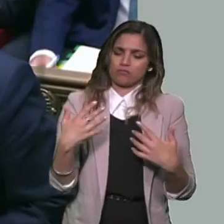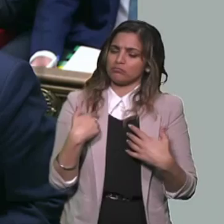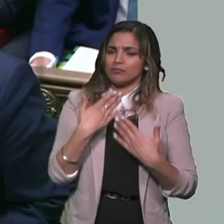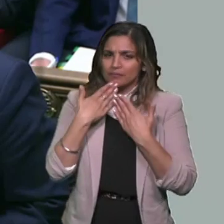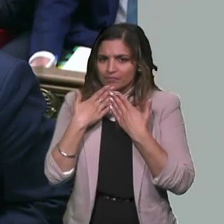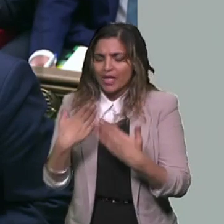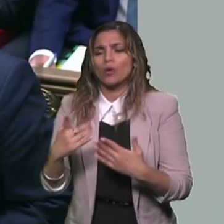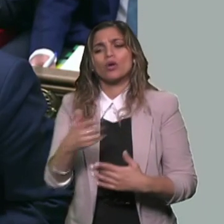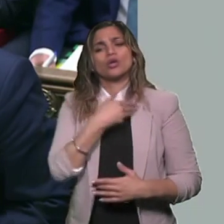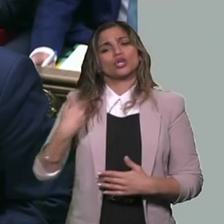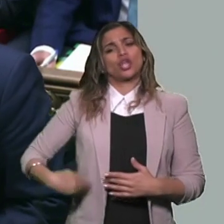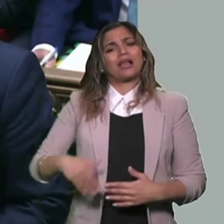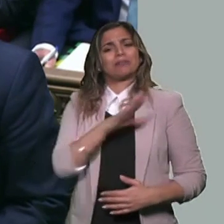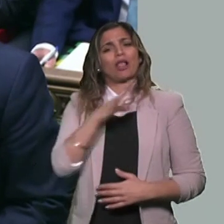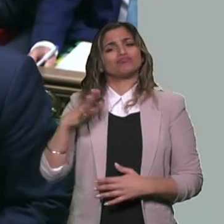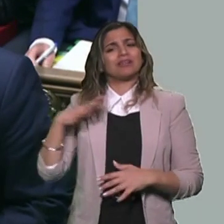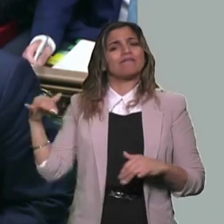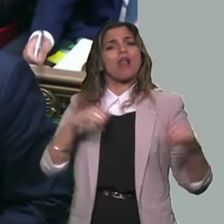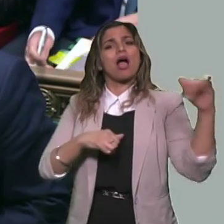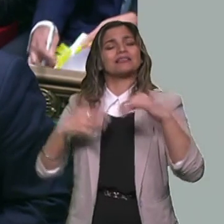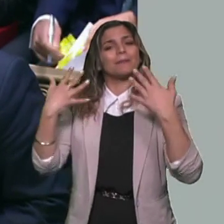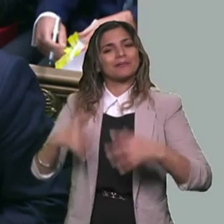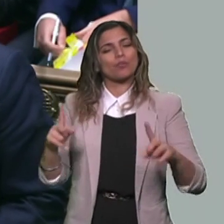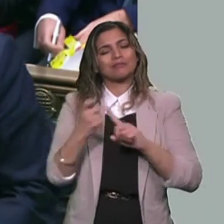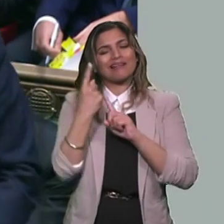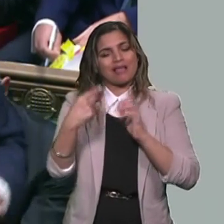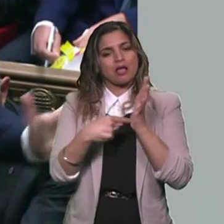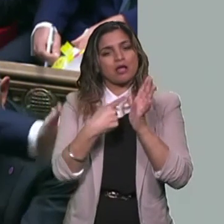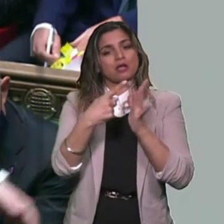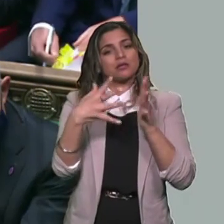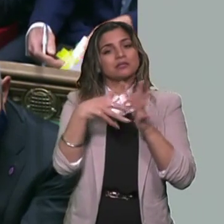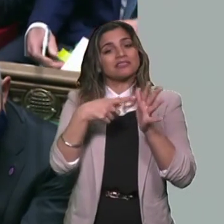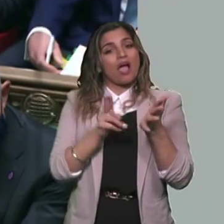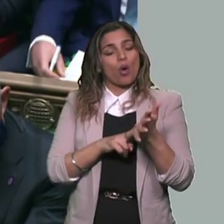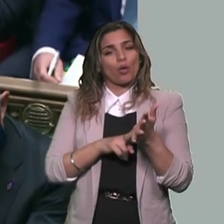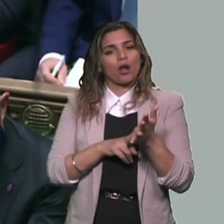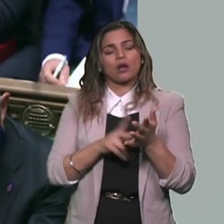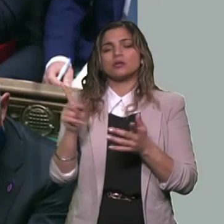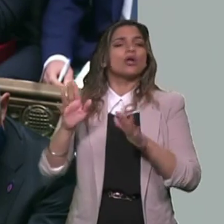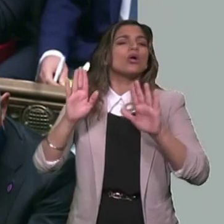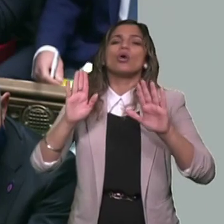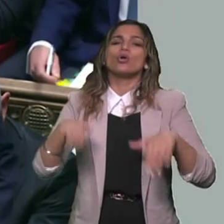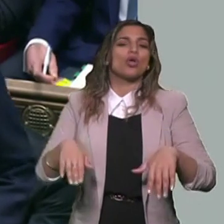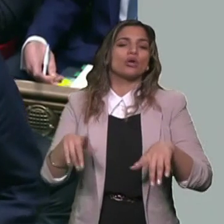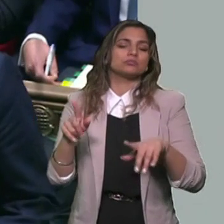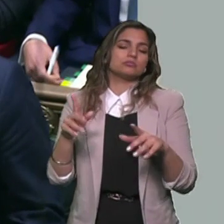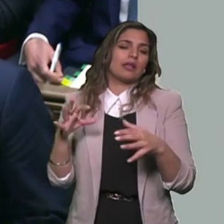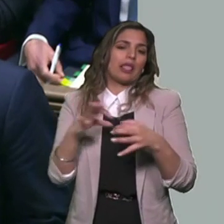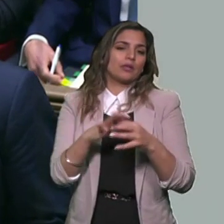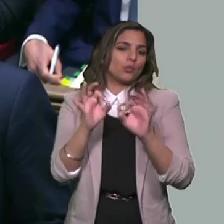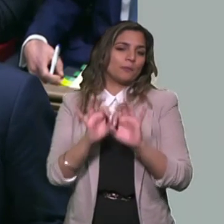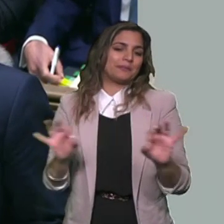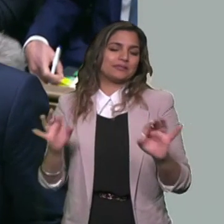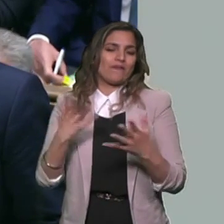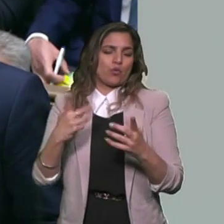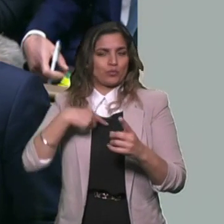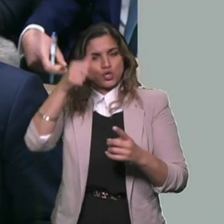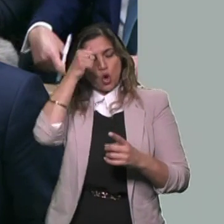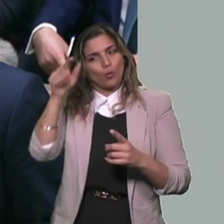The Chinese military flights that have taken place near Taiwan in recent days are not conducive to peace and stability in the region.